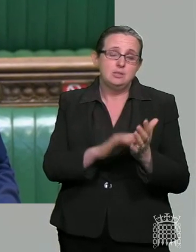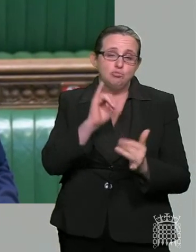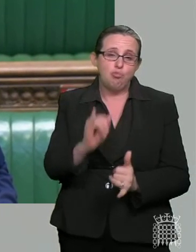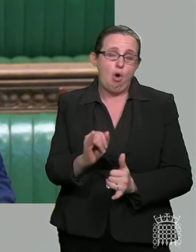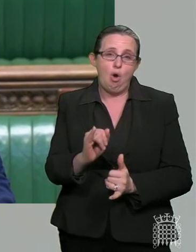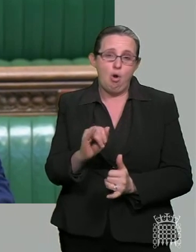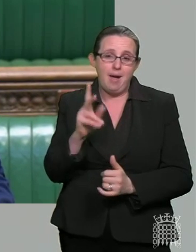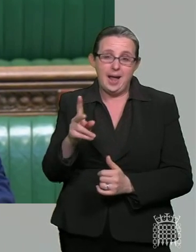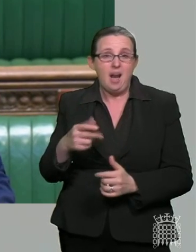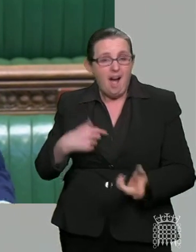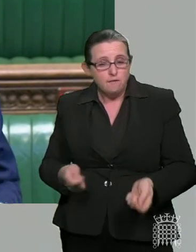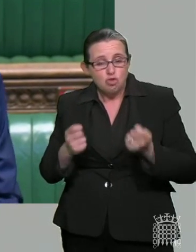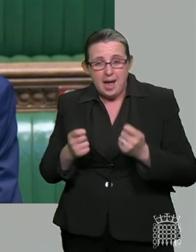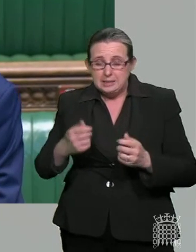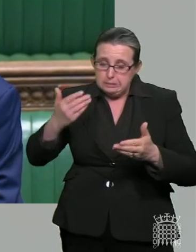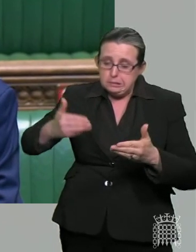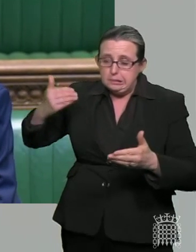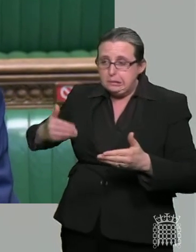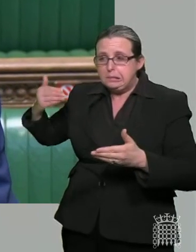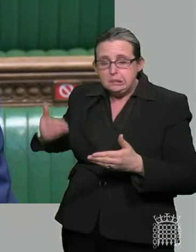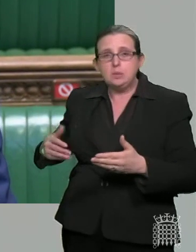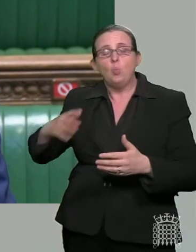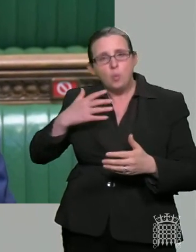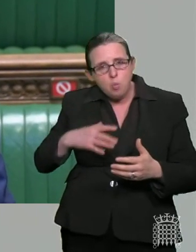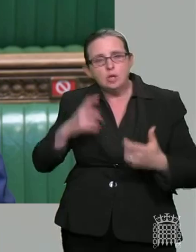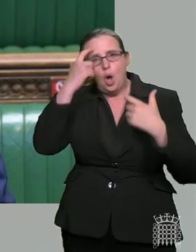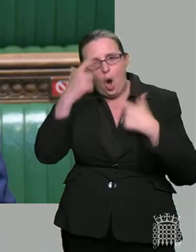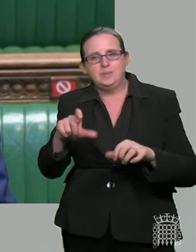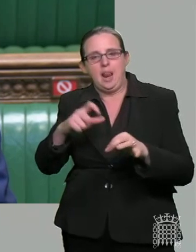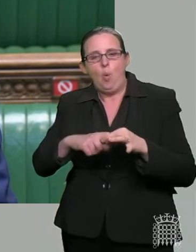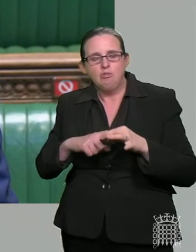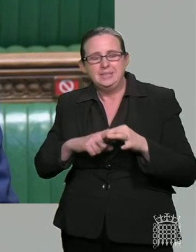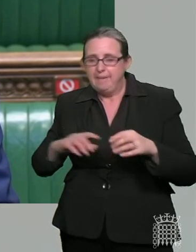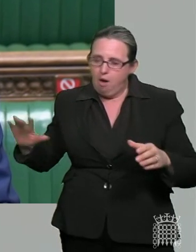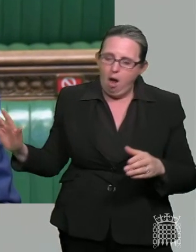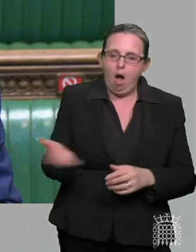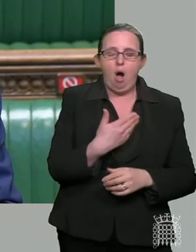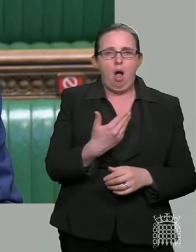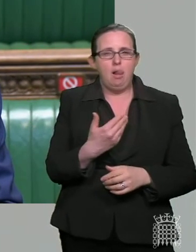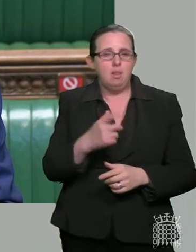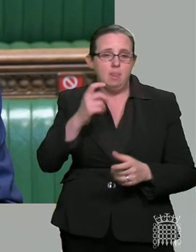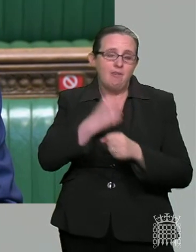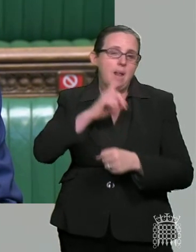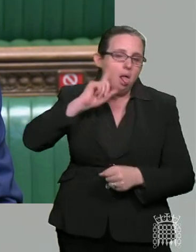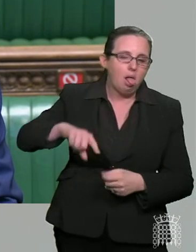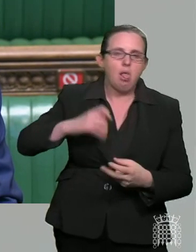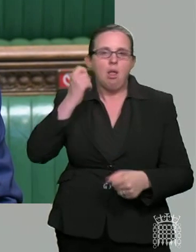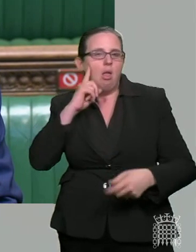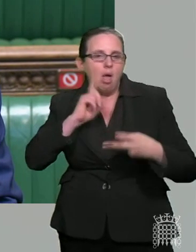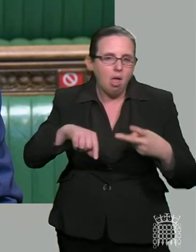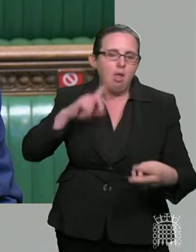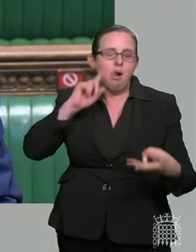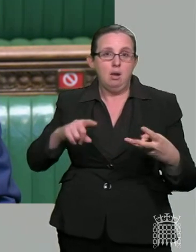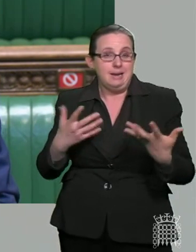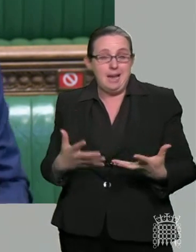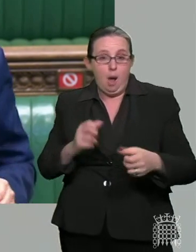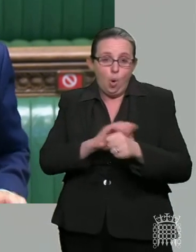I have raised it here at Prime Minister’s questions three times. The Government ignored it every time and look where we are now, talking about the Indian variant.